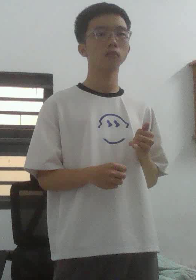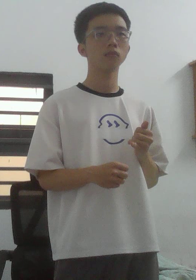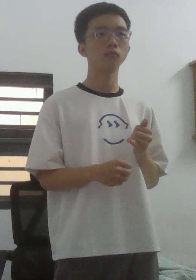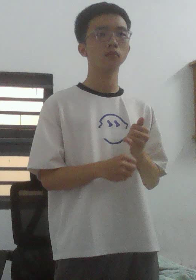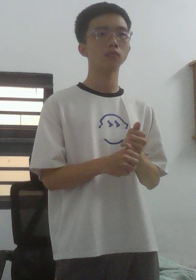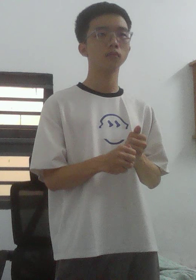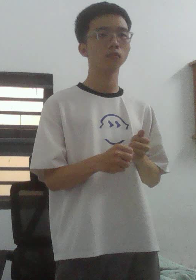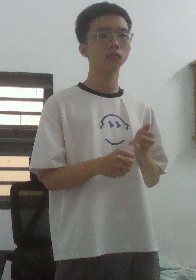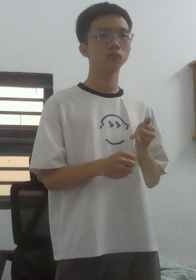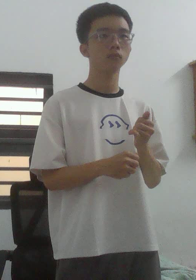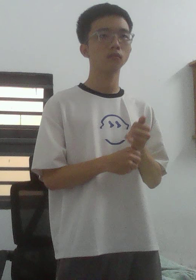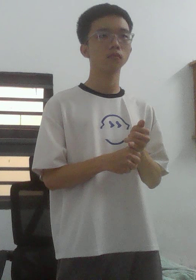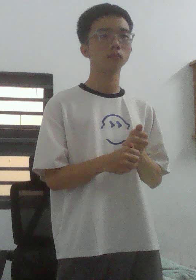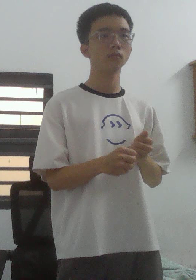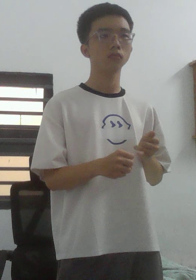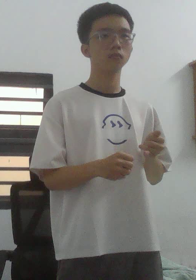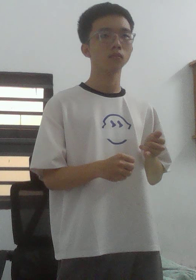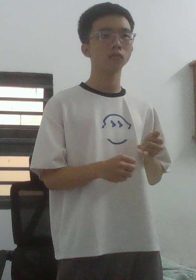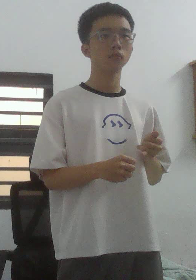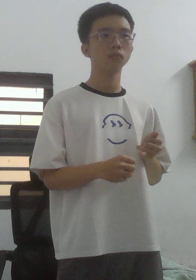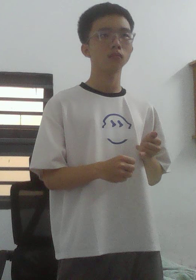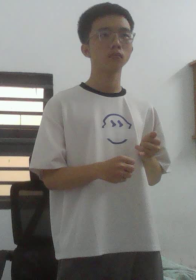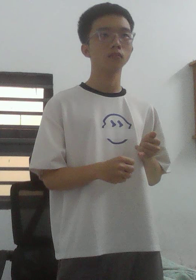cuoi nam